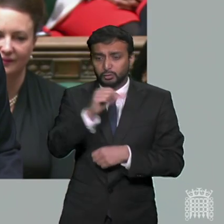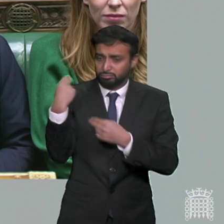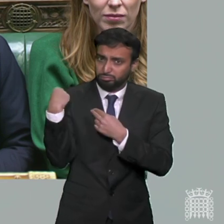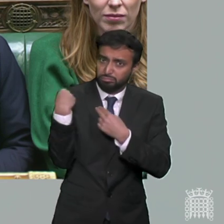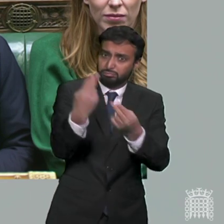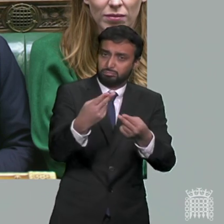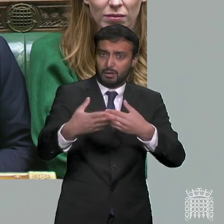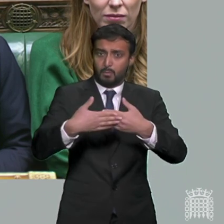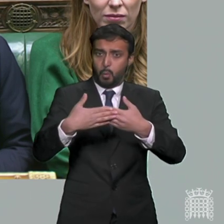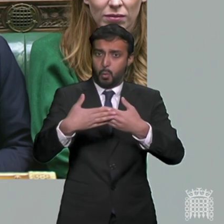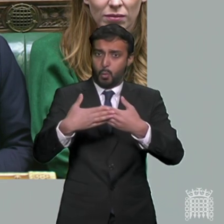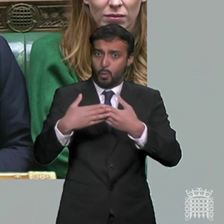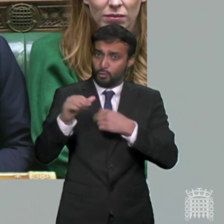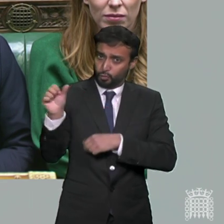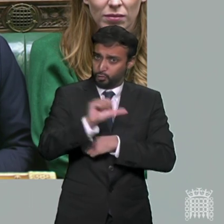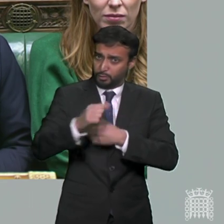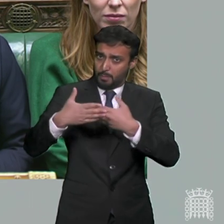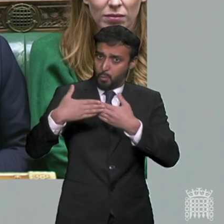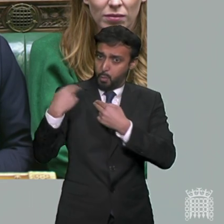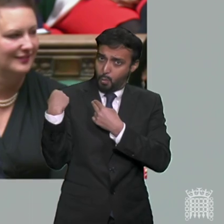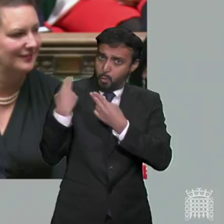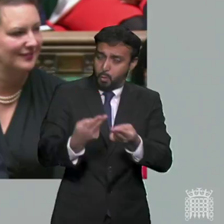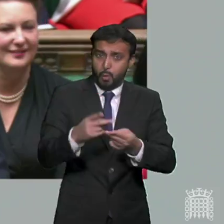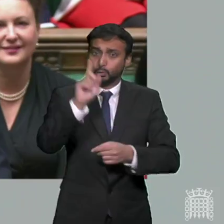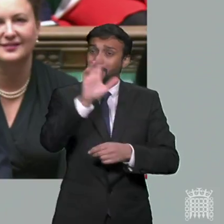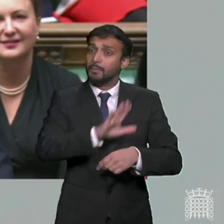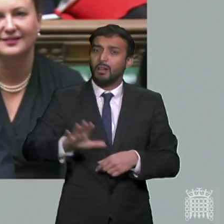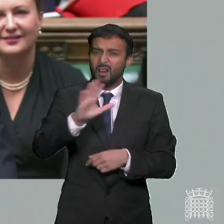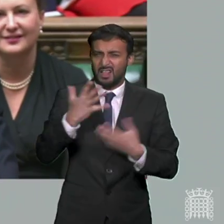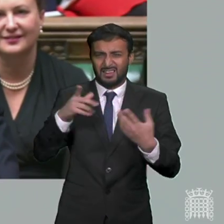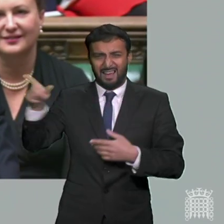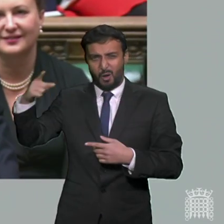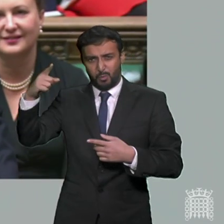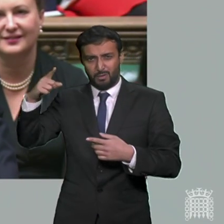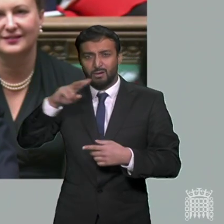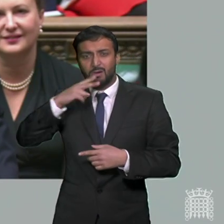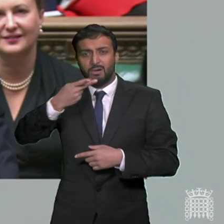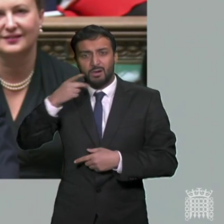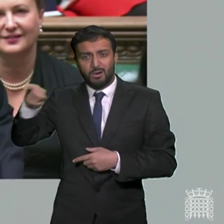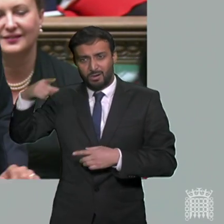Now he seems to be opposing that policy.